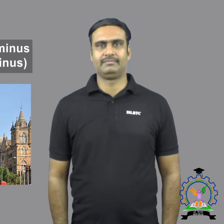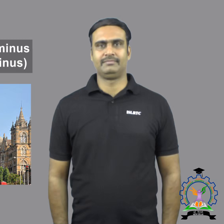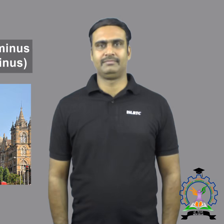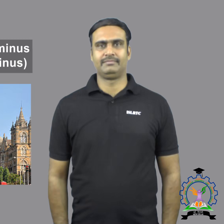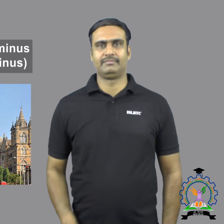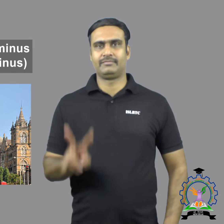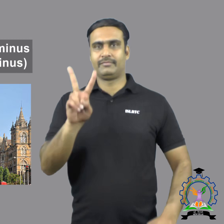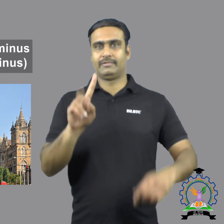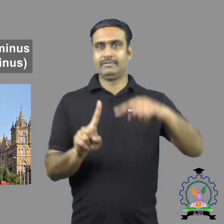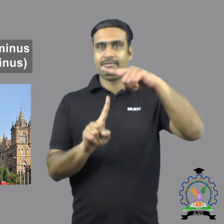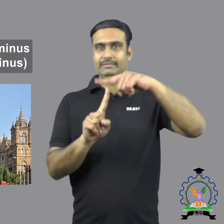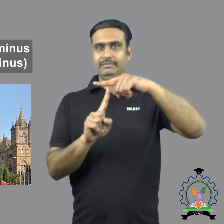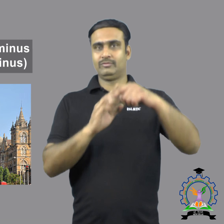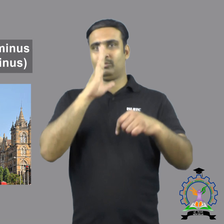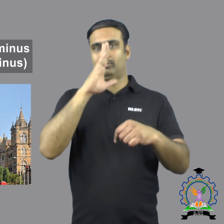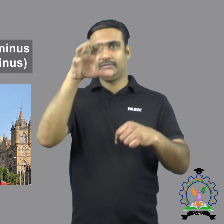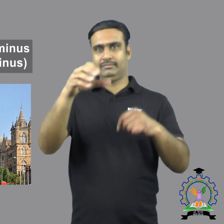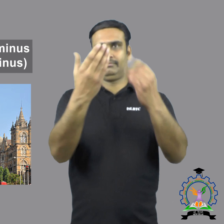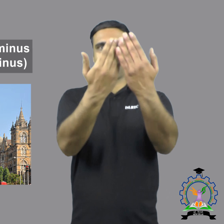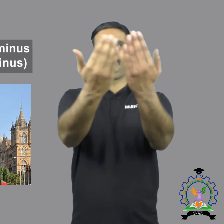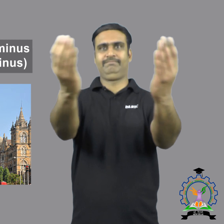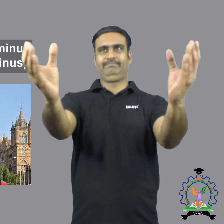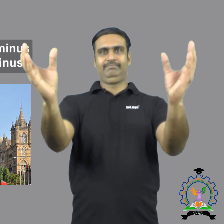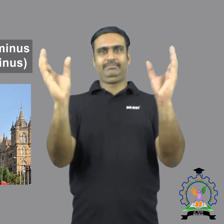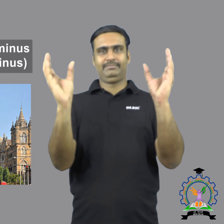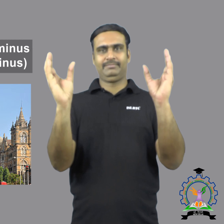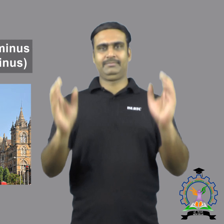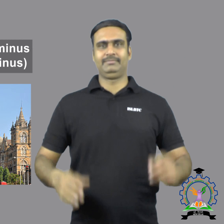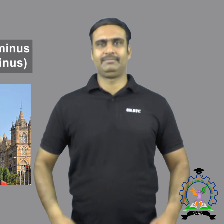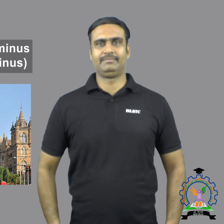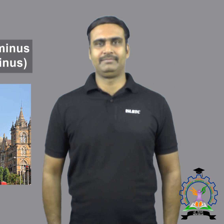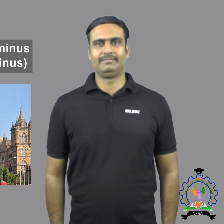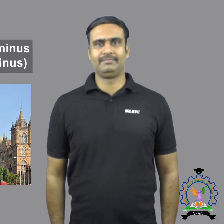Chhatrapati Shivaji Terminus (formerly Victoria Terminus)